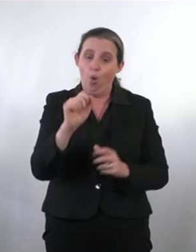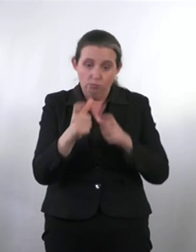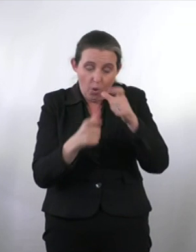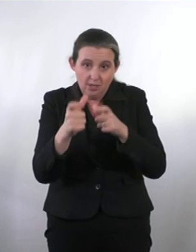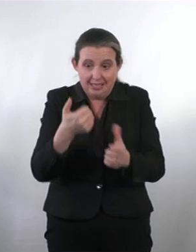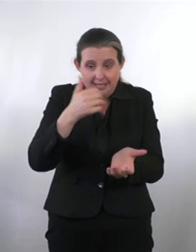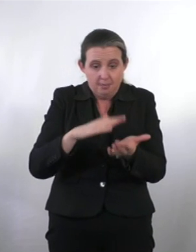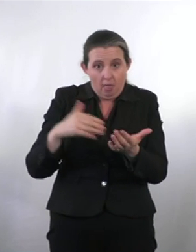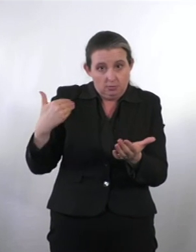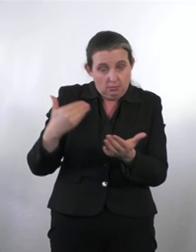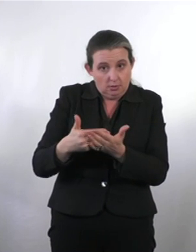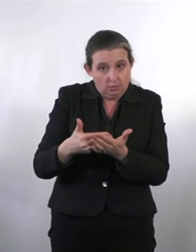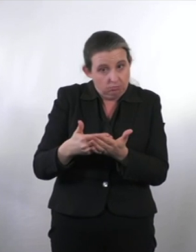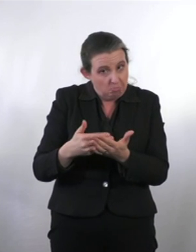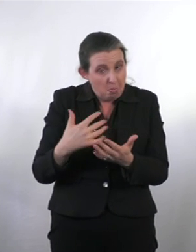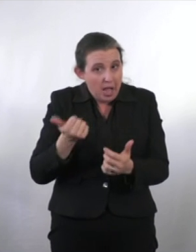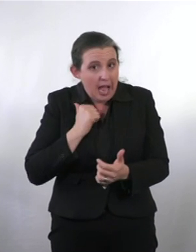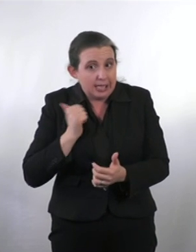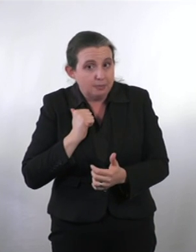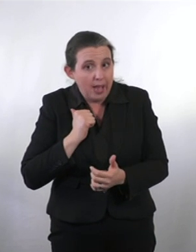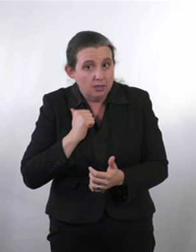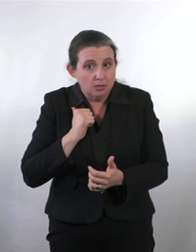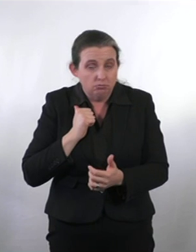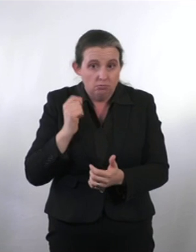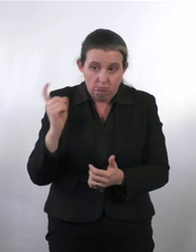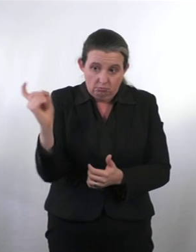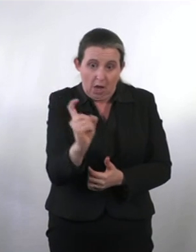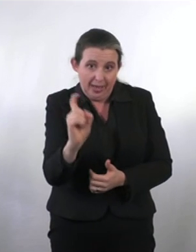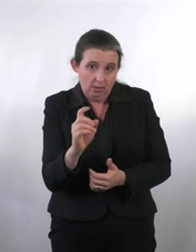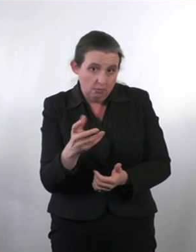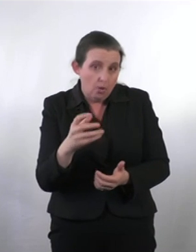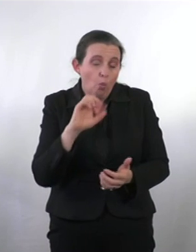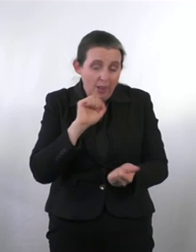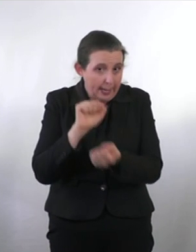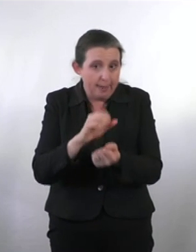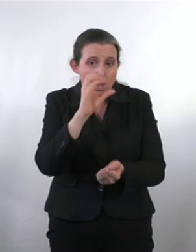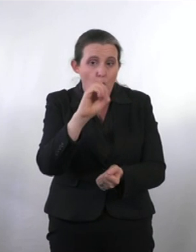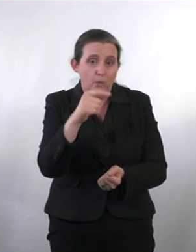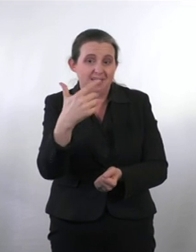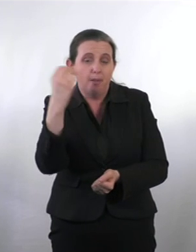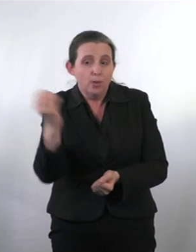I take it that the briefing that has gone on is not true and that the 0.7% commitment will remain in place.